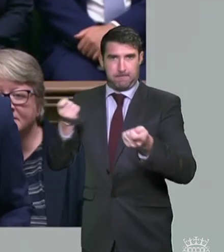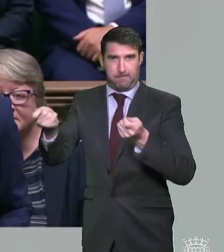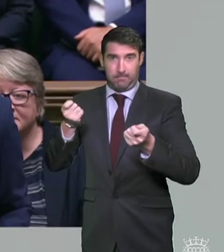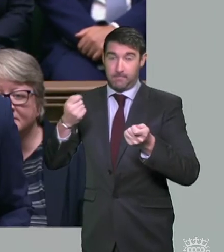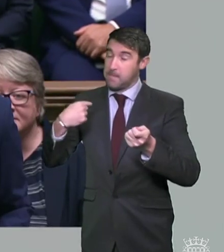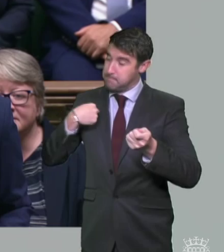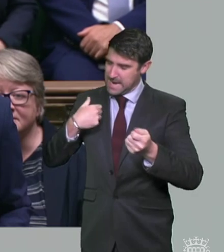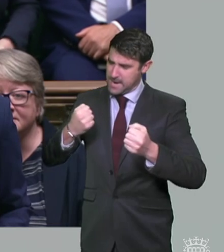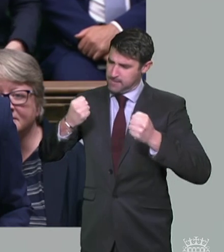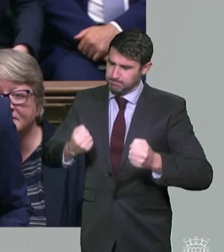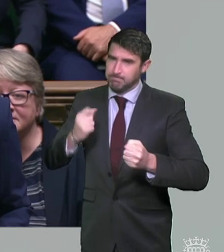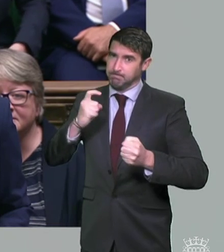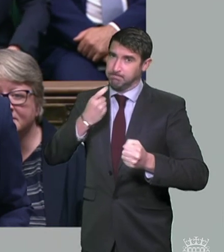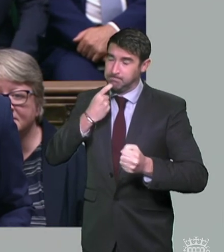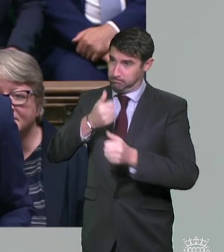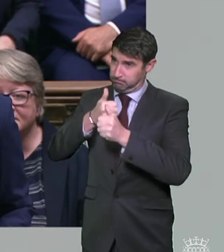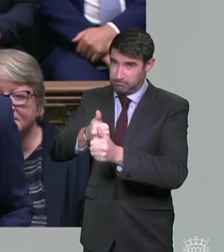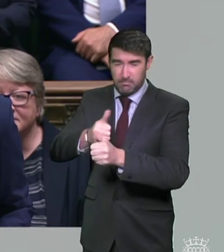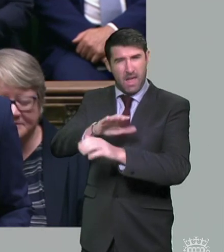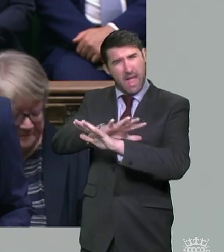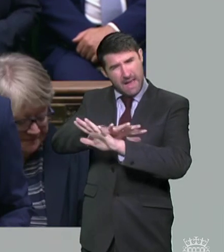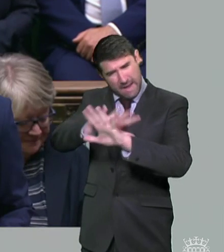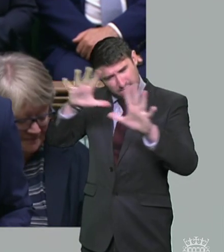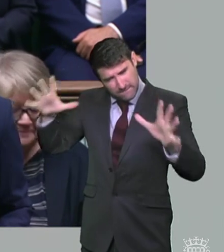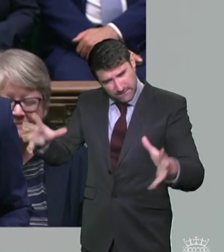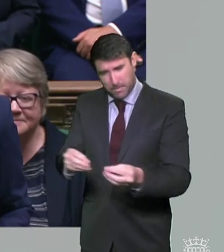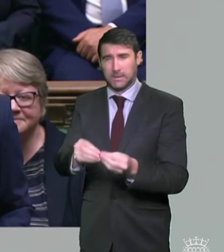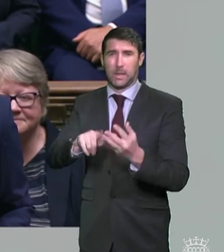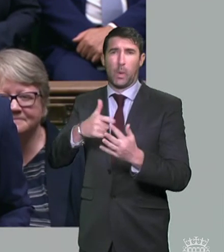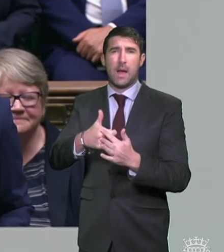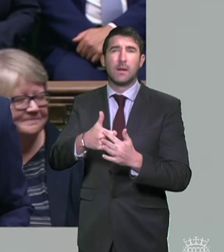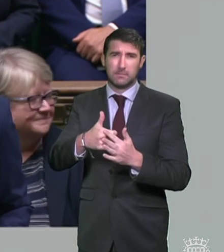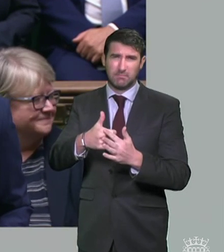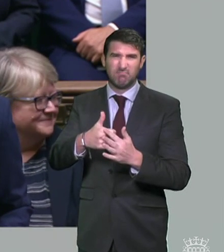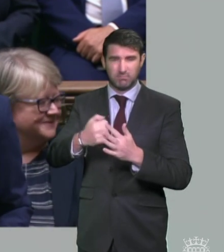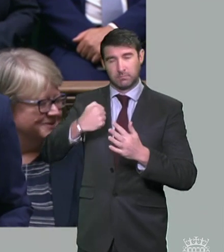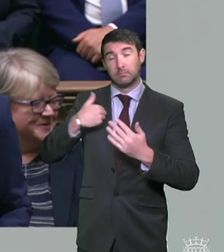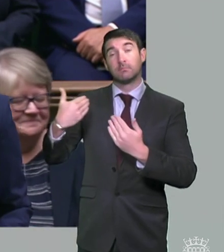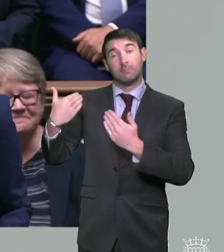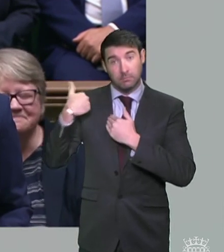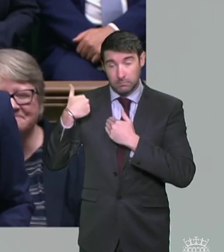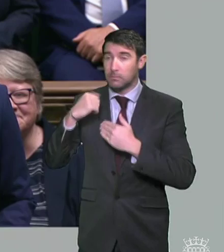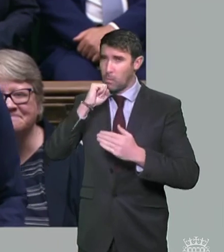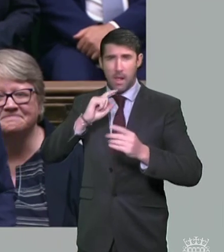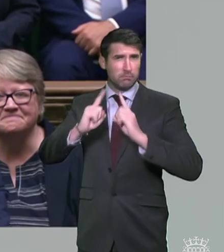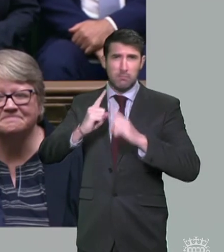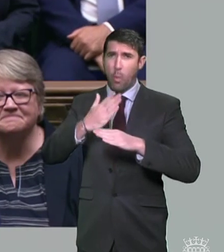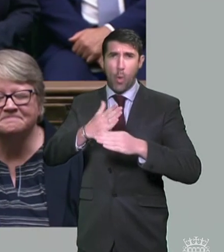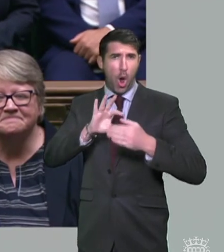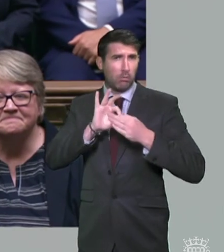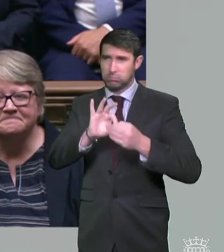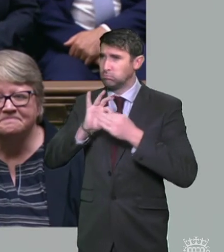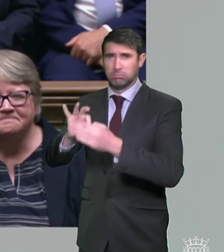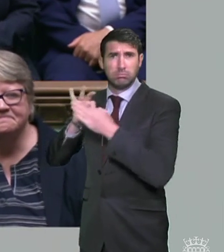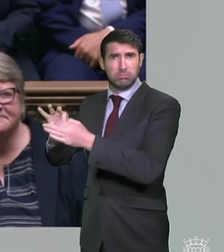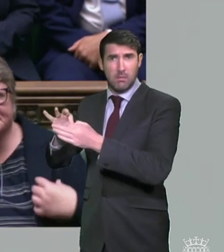I will work constructively with all Members of this House to tackle the challenges we face.